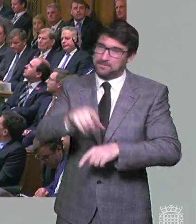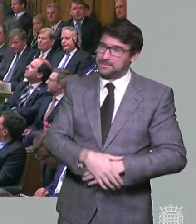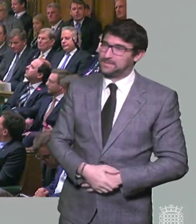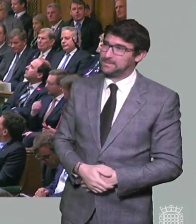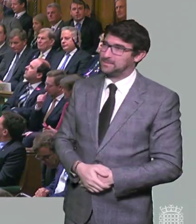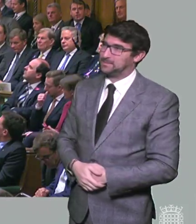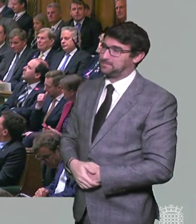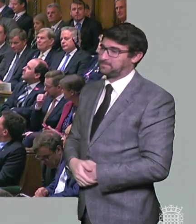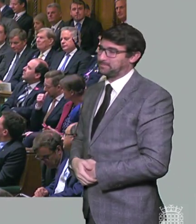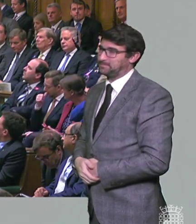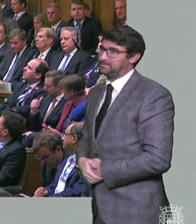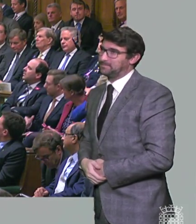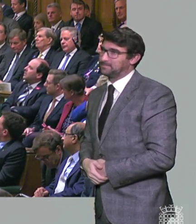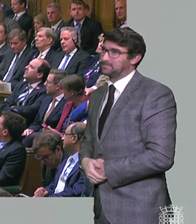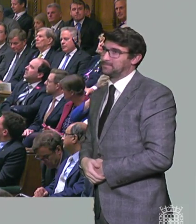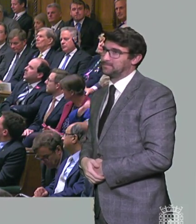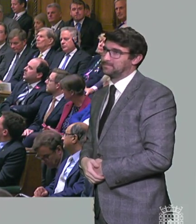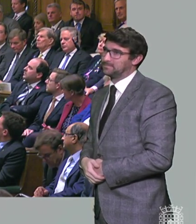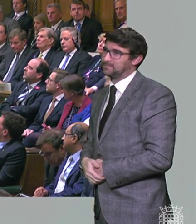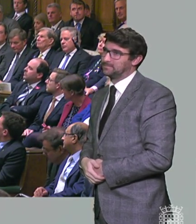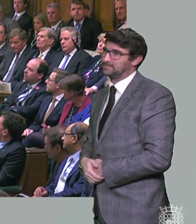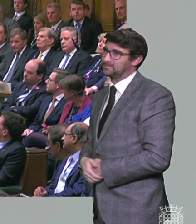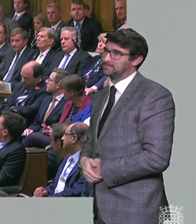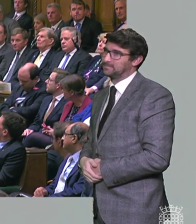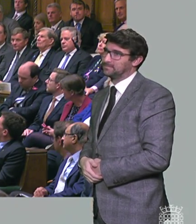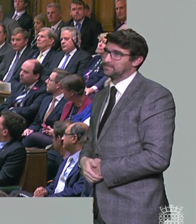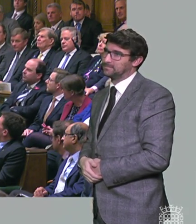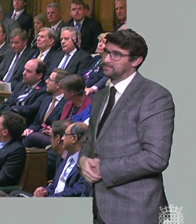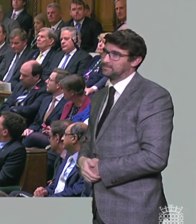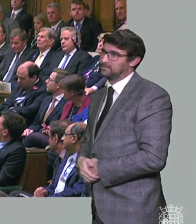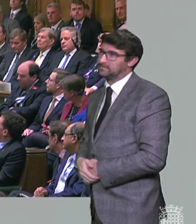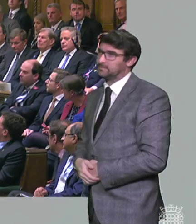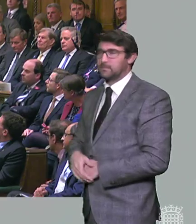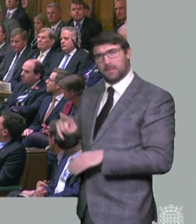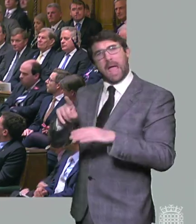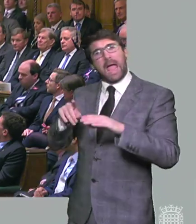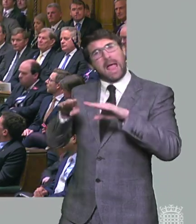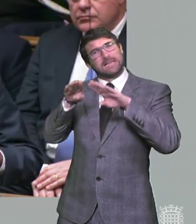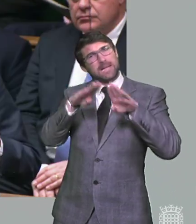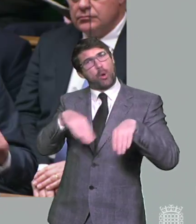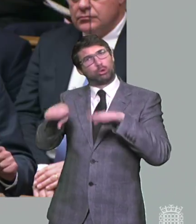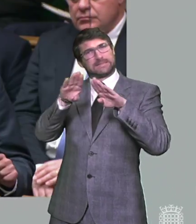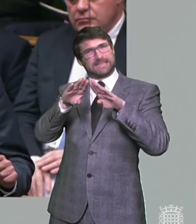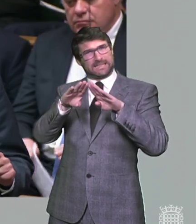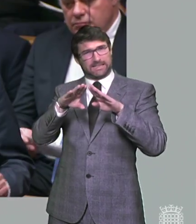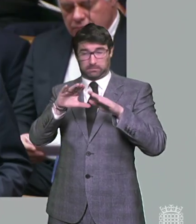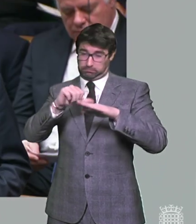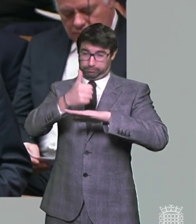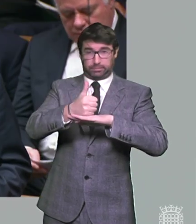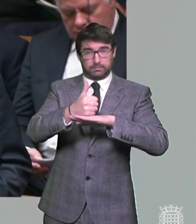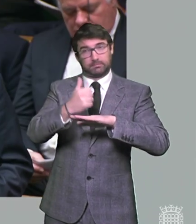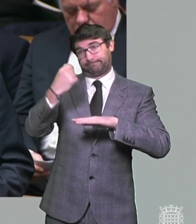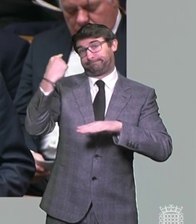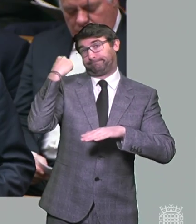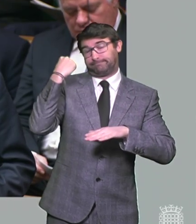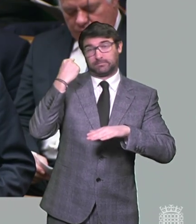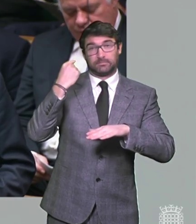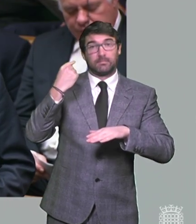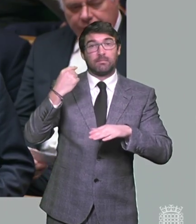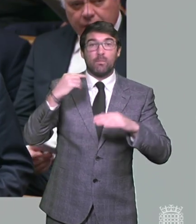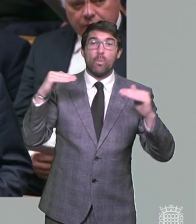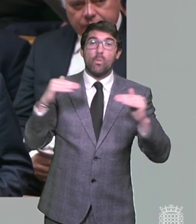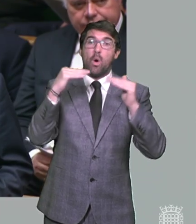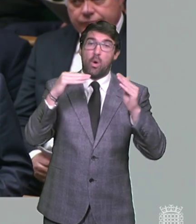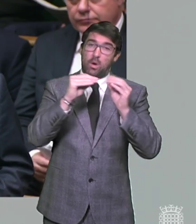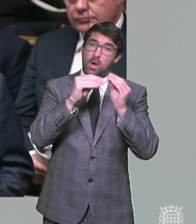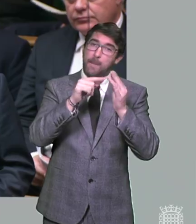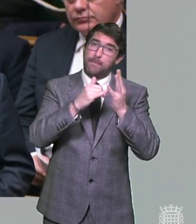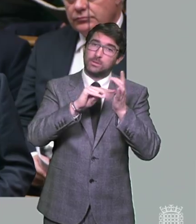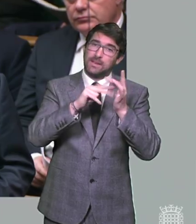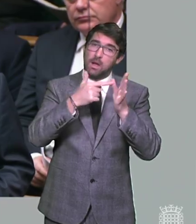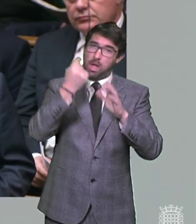Thirty years ago, the Westminster Foundation for Democracy was created out of the war in Bosnia so that democracy could flourish, and freedom and prosperity come with it.